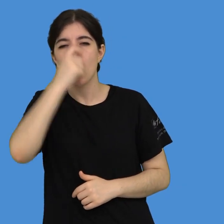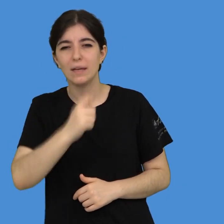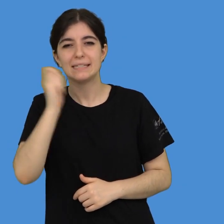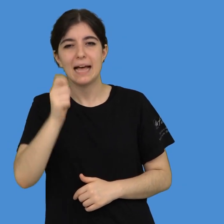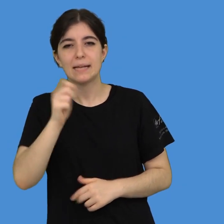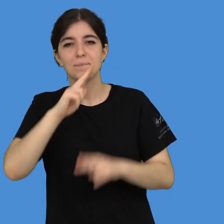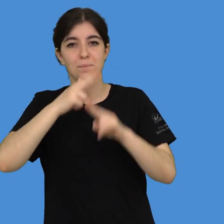frecuente